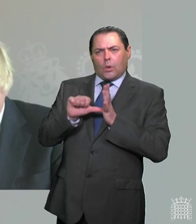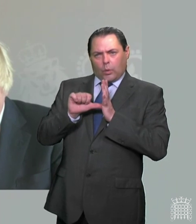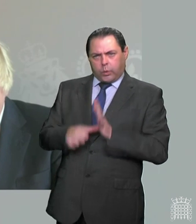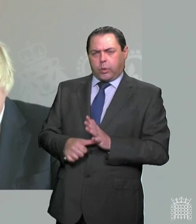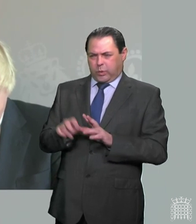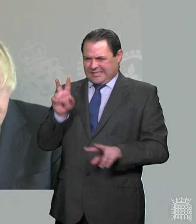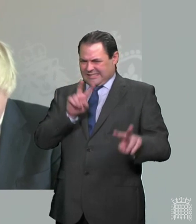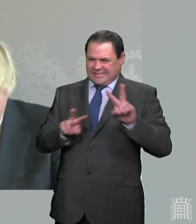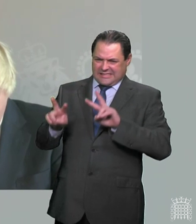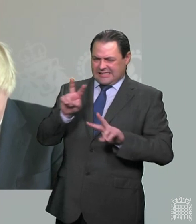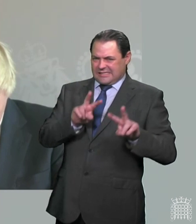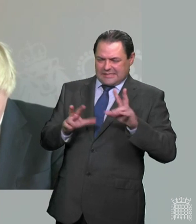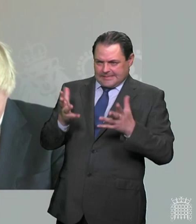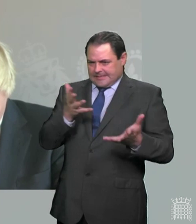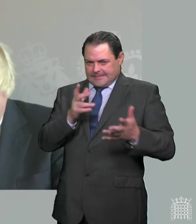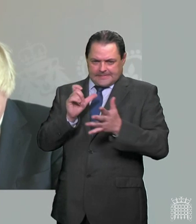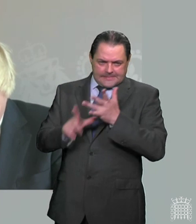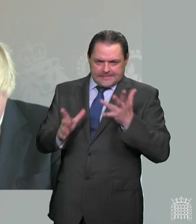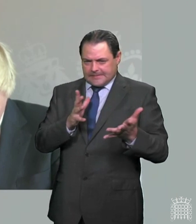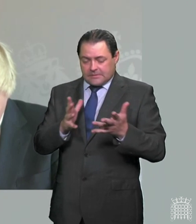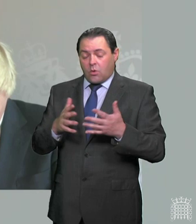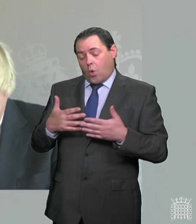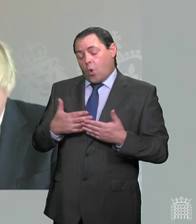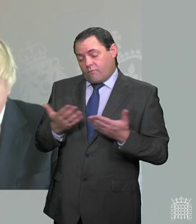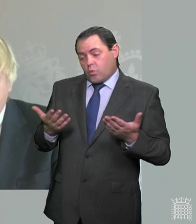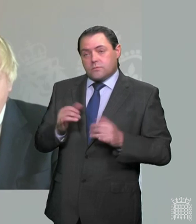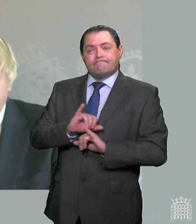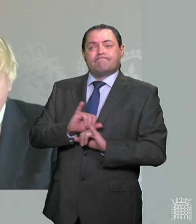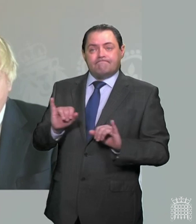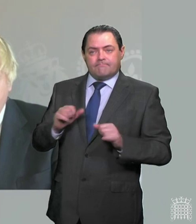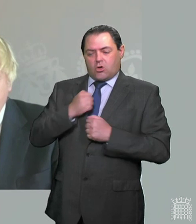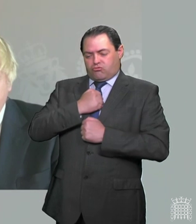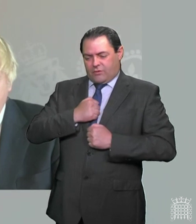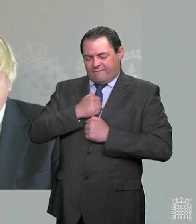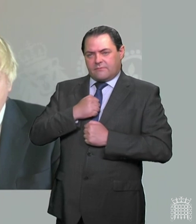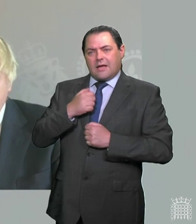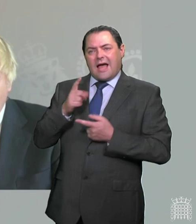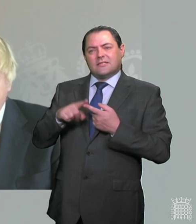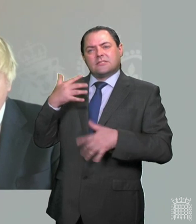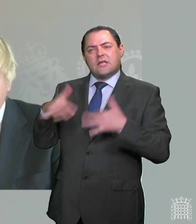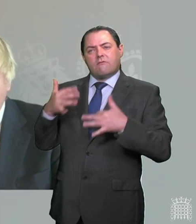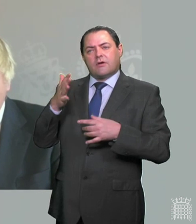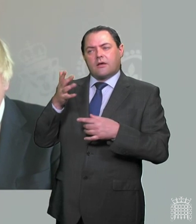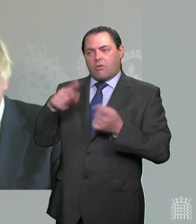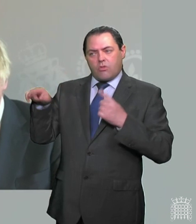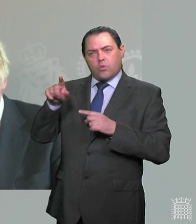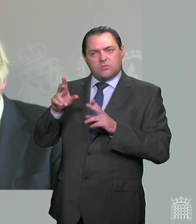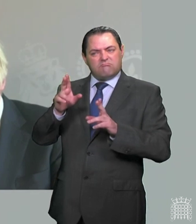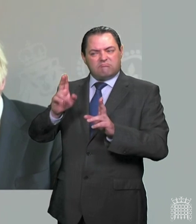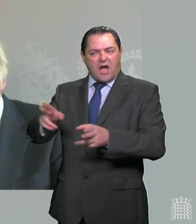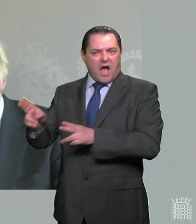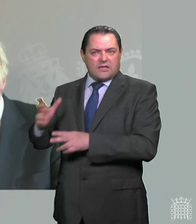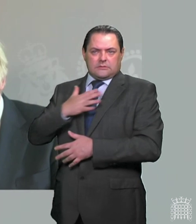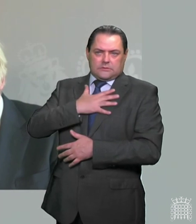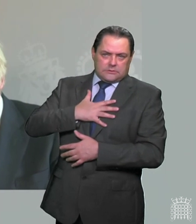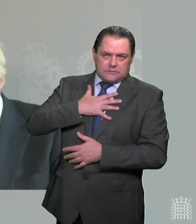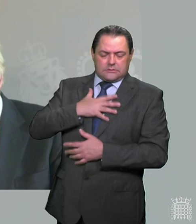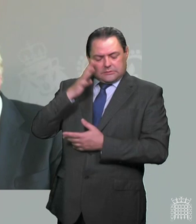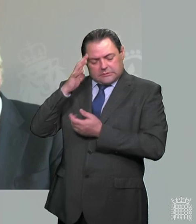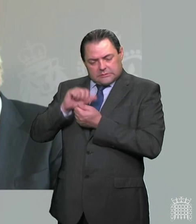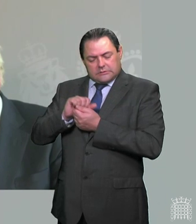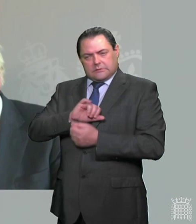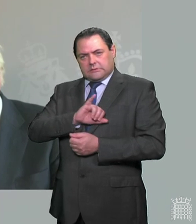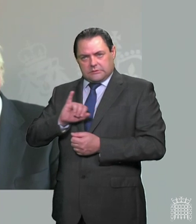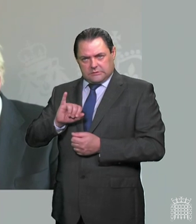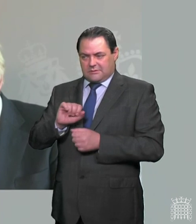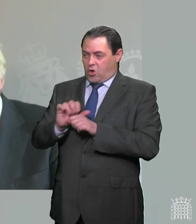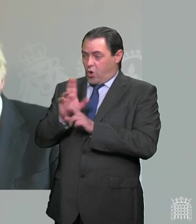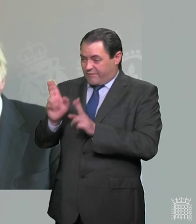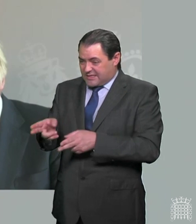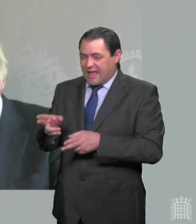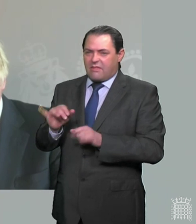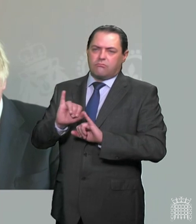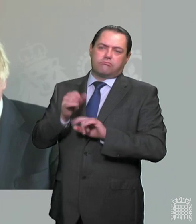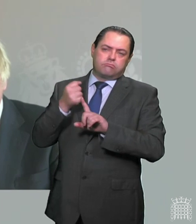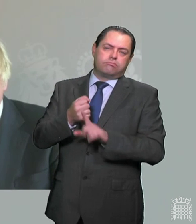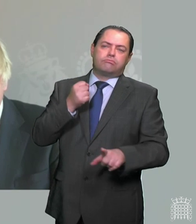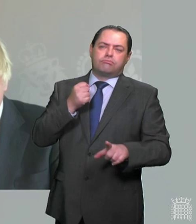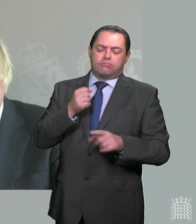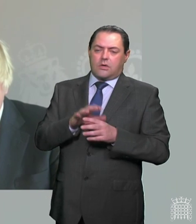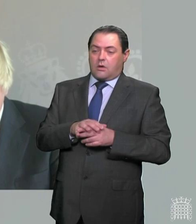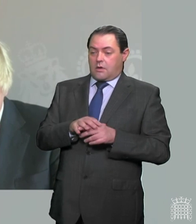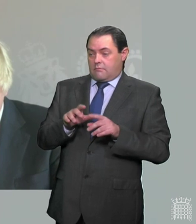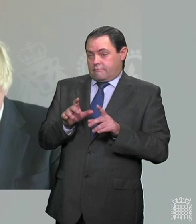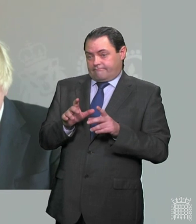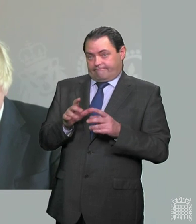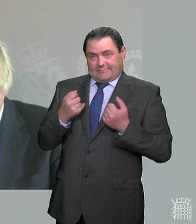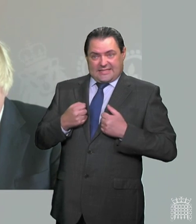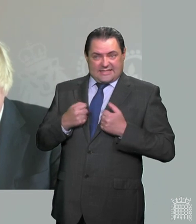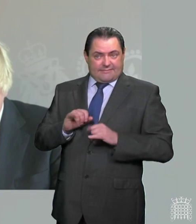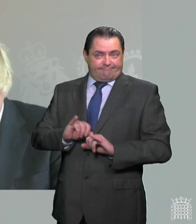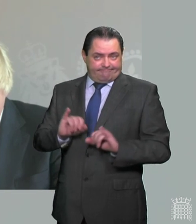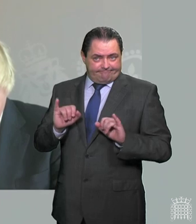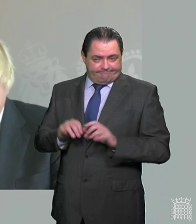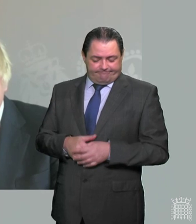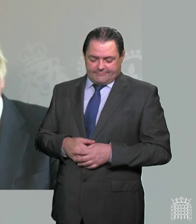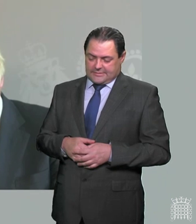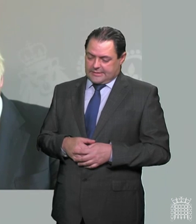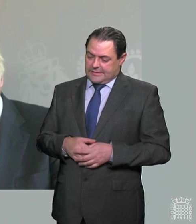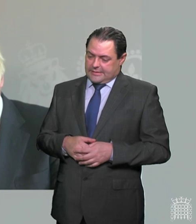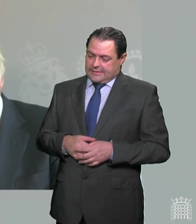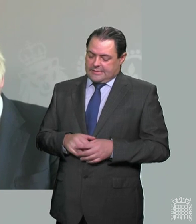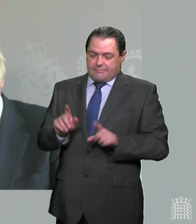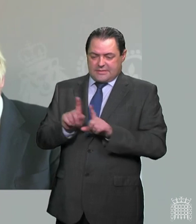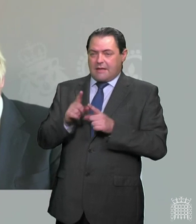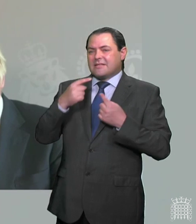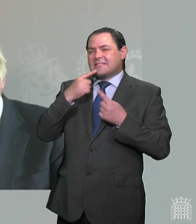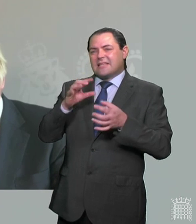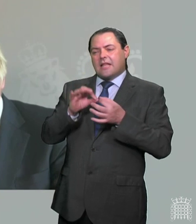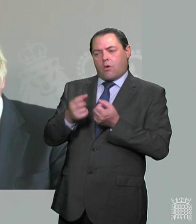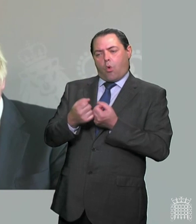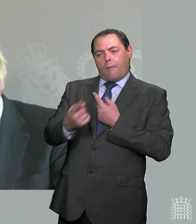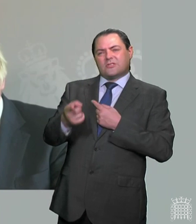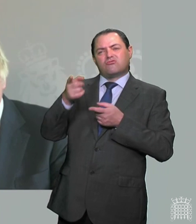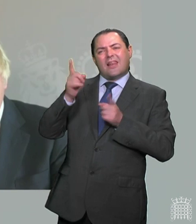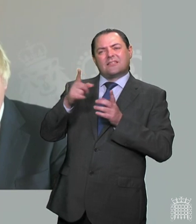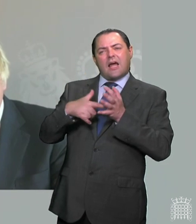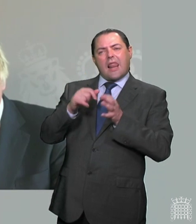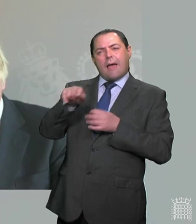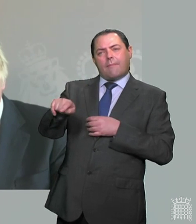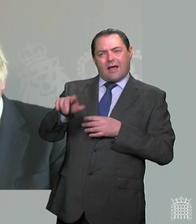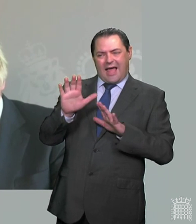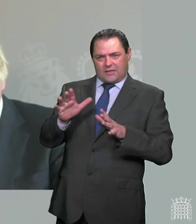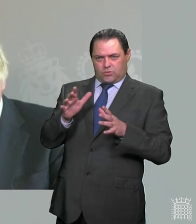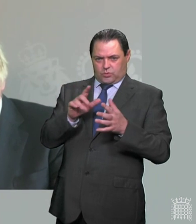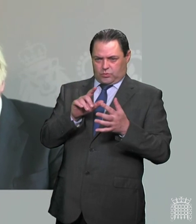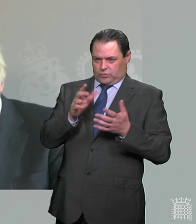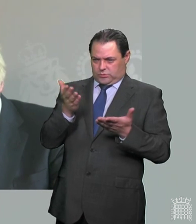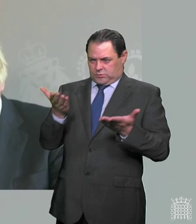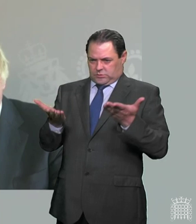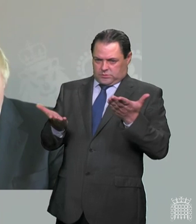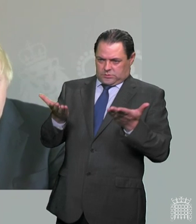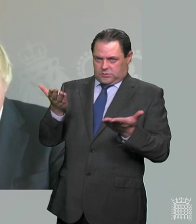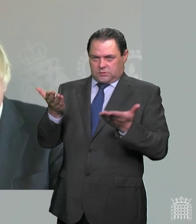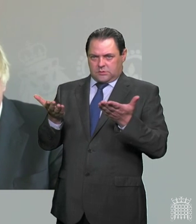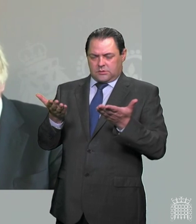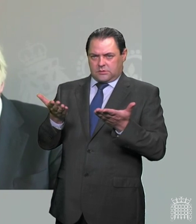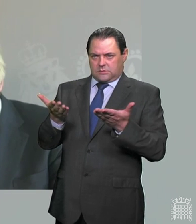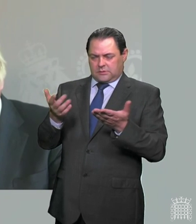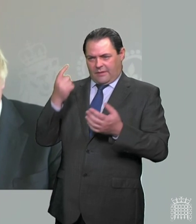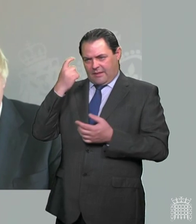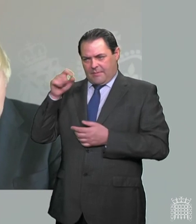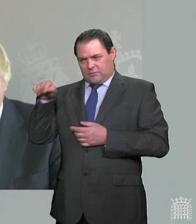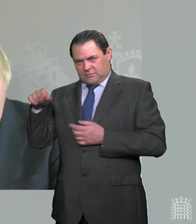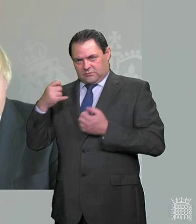Of course, this in no way detracts from the grief and suffering of those who have lost loved ones to covid and whose families have been hit by the consequences of that disease, but as I said earlier to the Labour leader, we have to balance very, very difficult harms on either side.